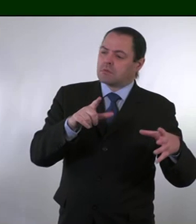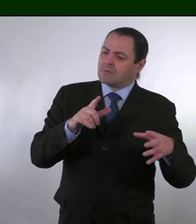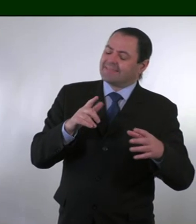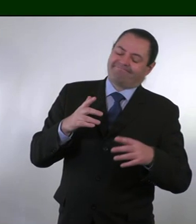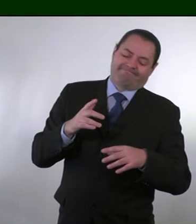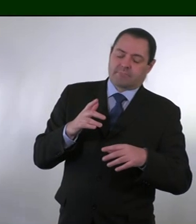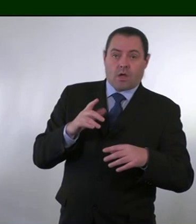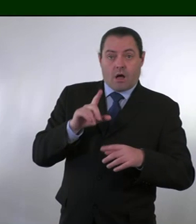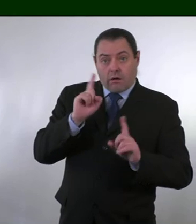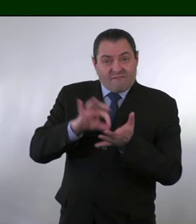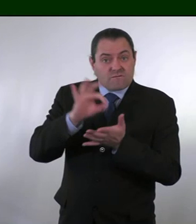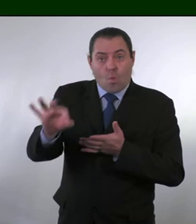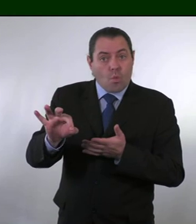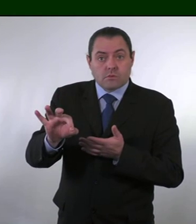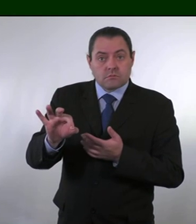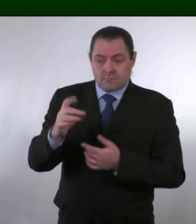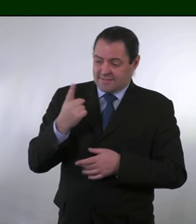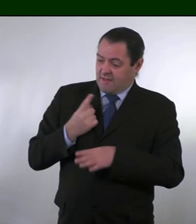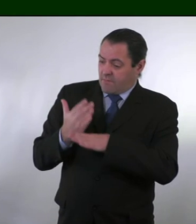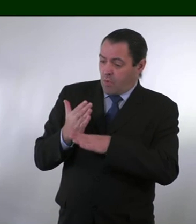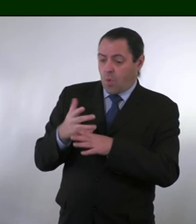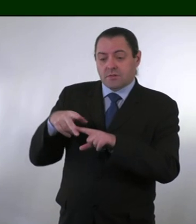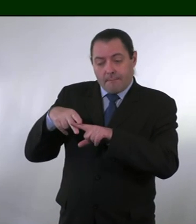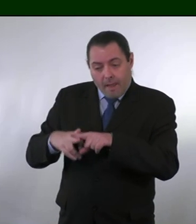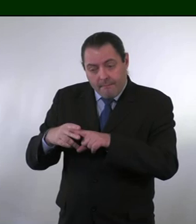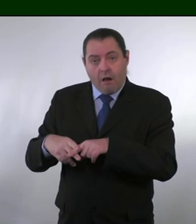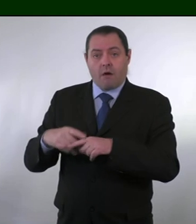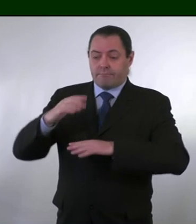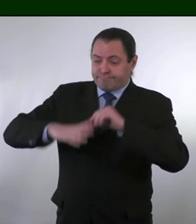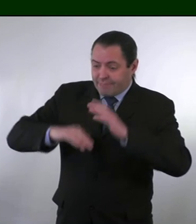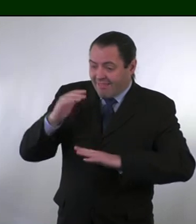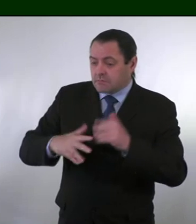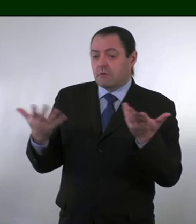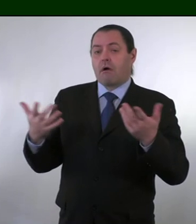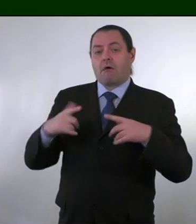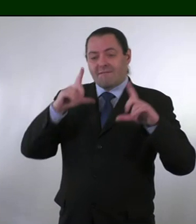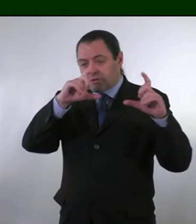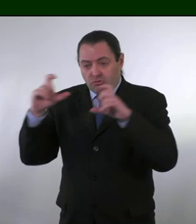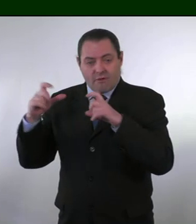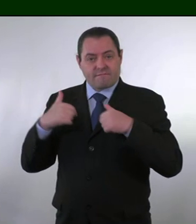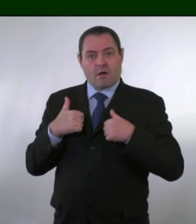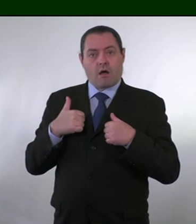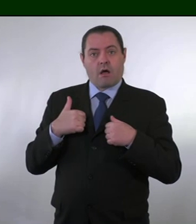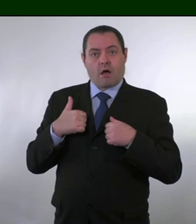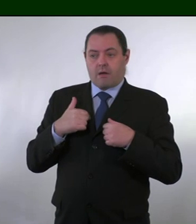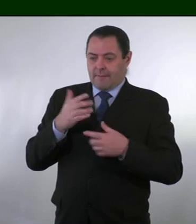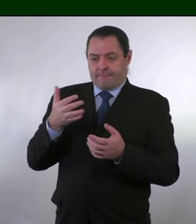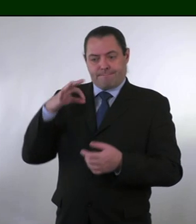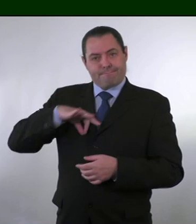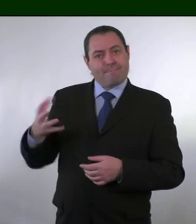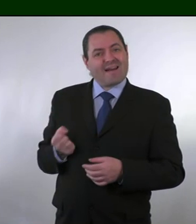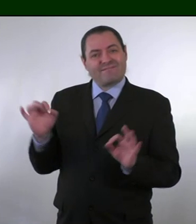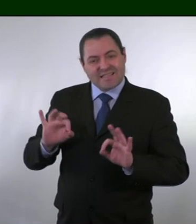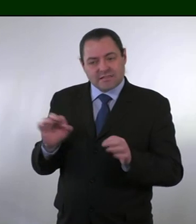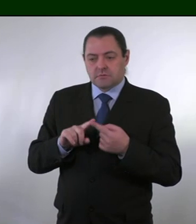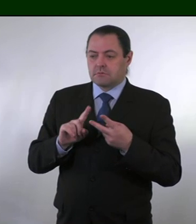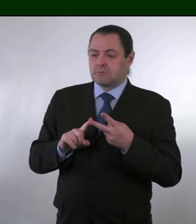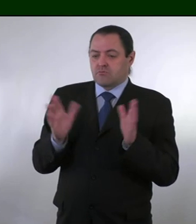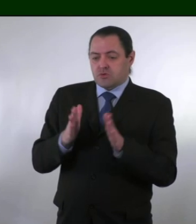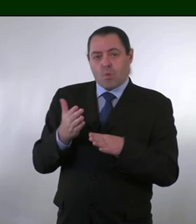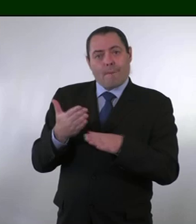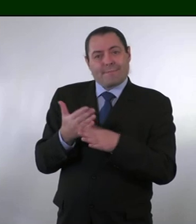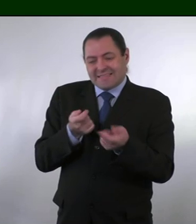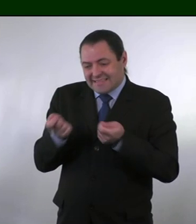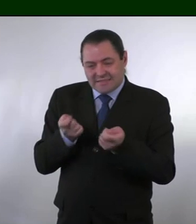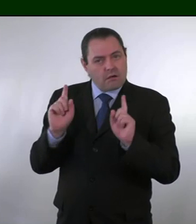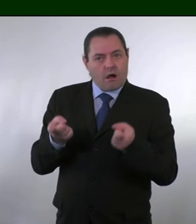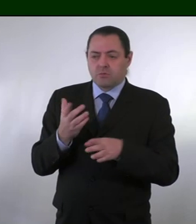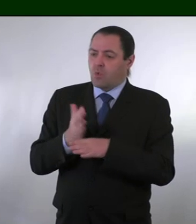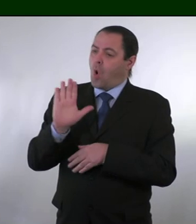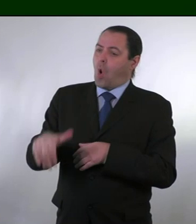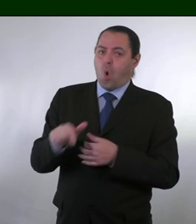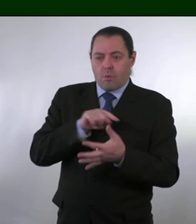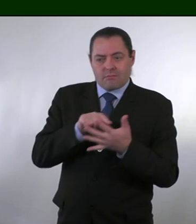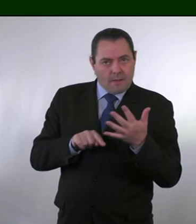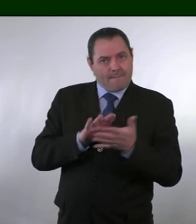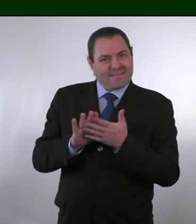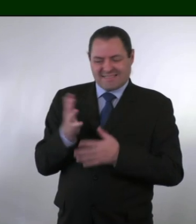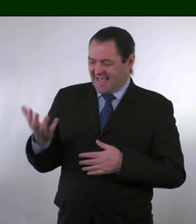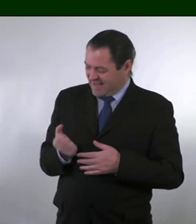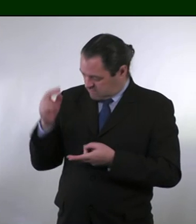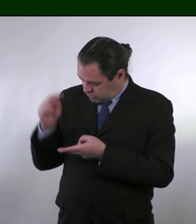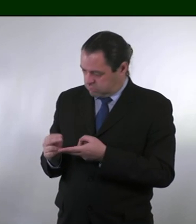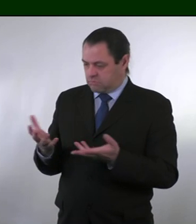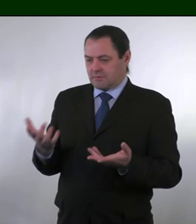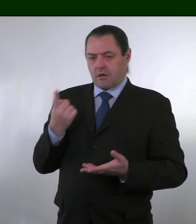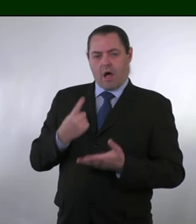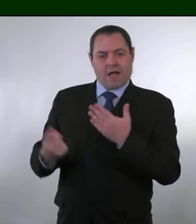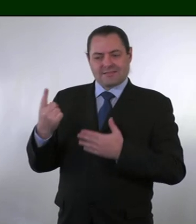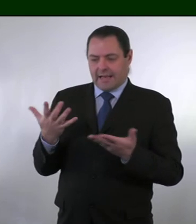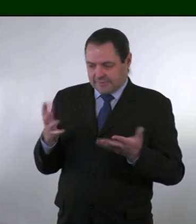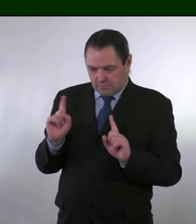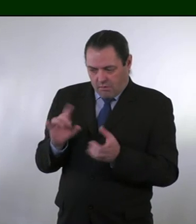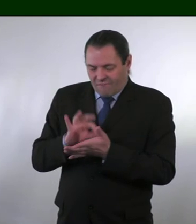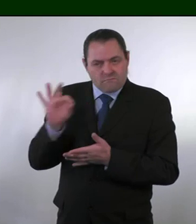For example, if someone is a self-employed plumber, a construction worker or a photographer and they do not qualify for social security benefits, or if they run a small business and cannot work from home, they are likely to see a significant cut to their income if they have to self-isolate.